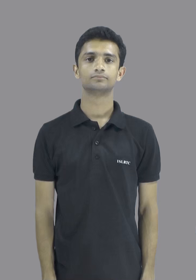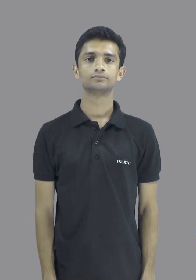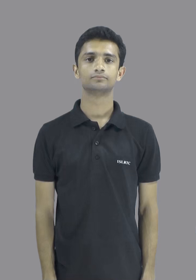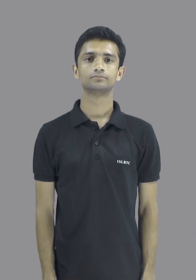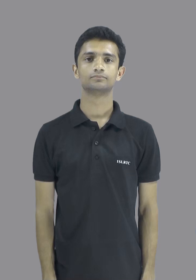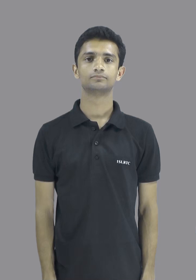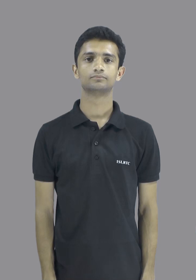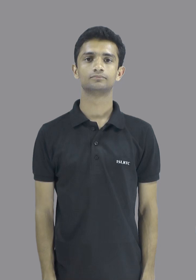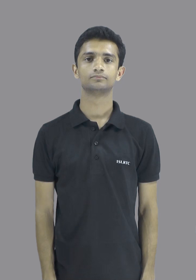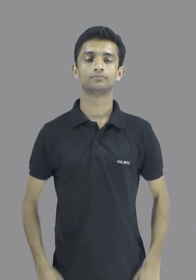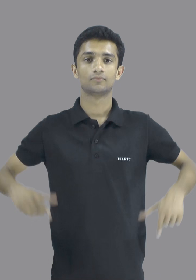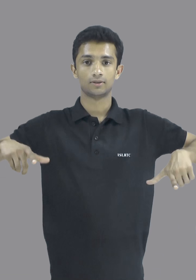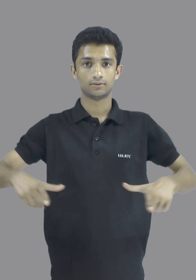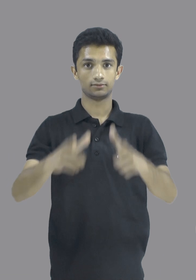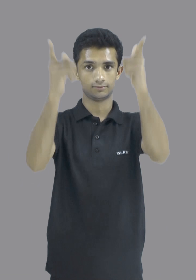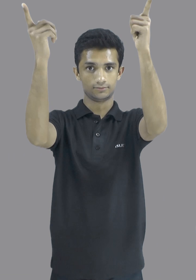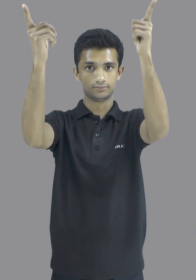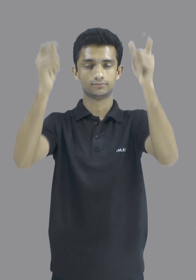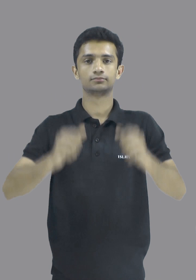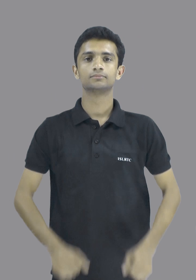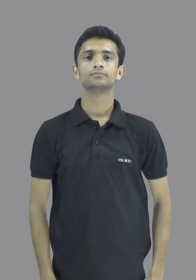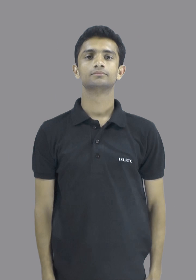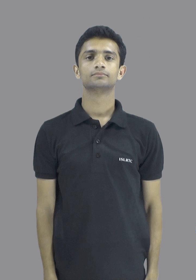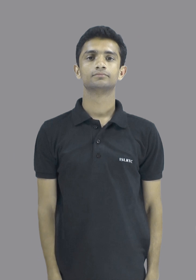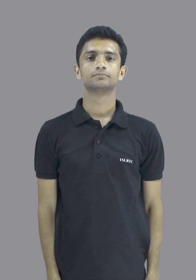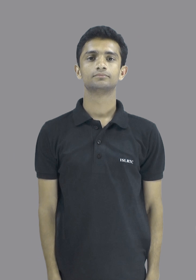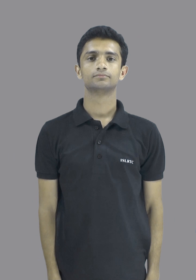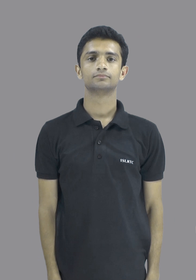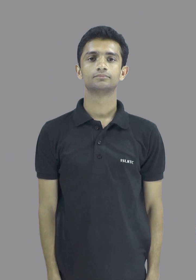Tree